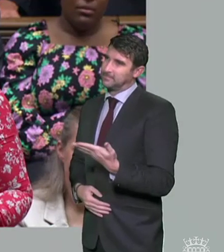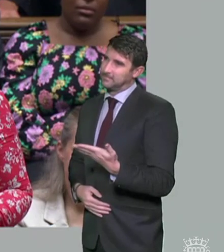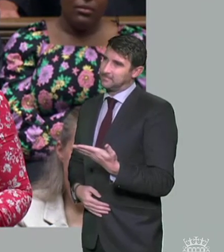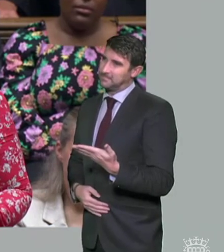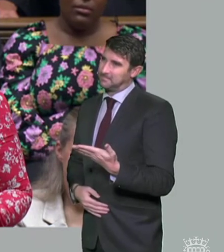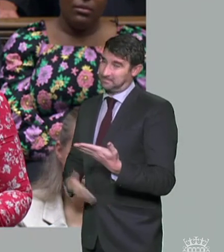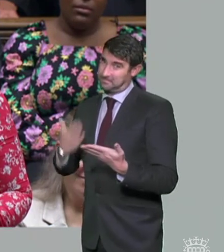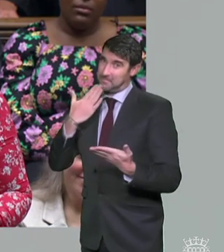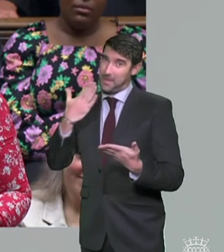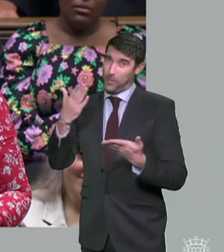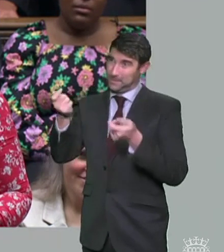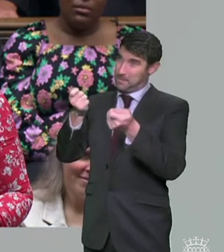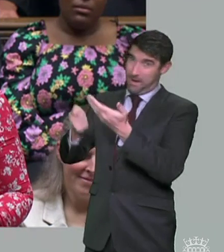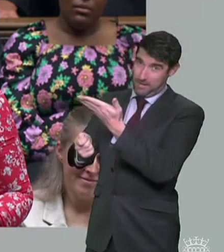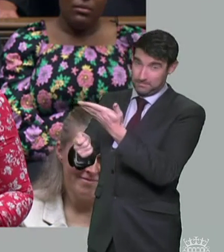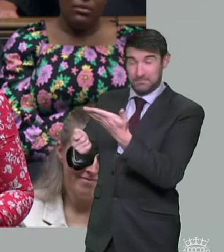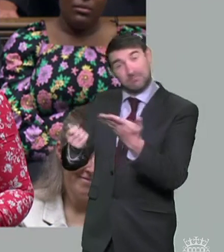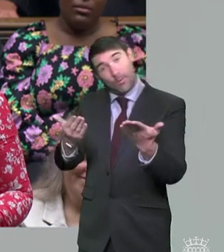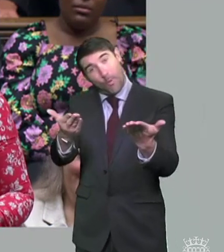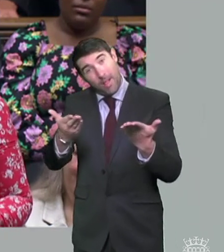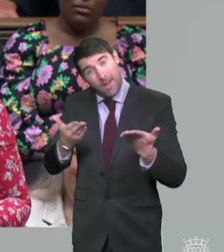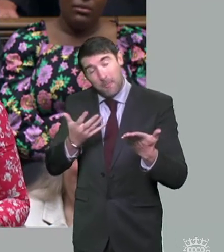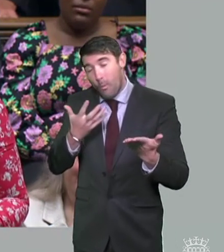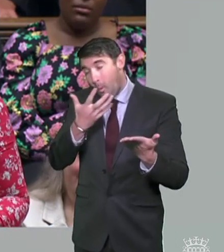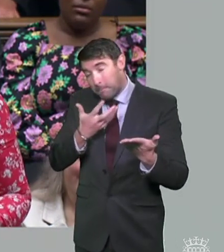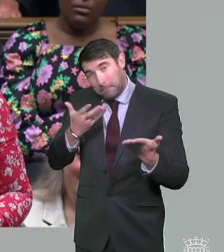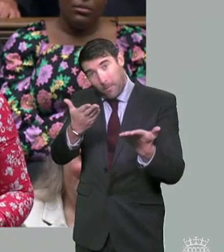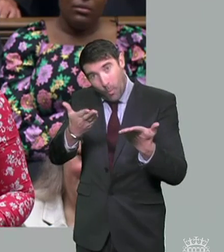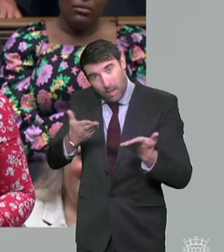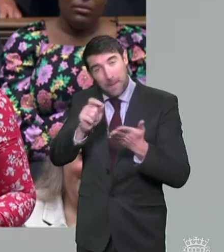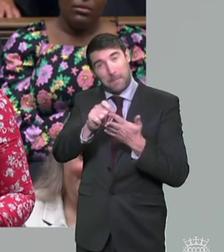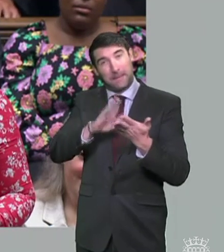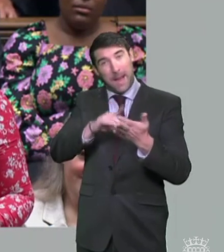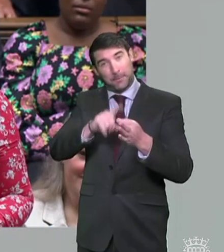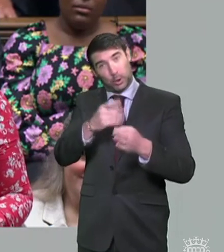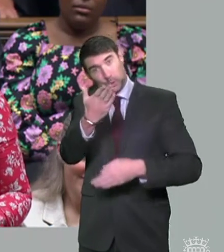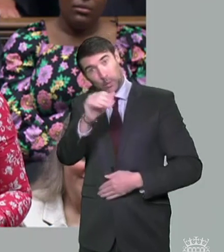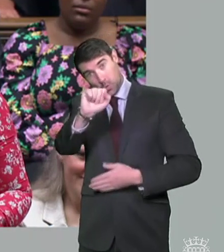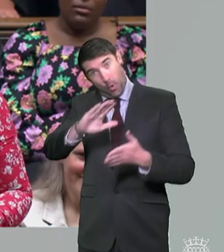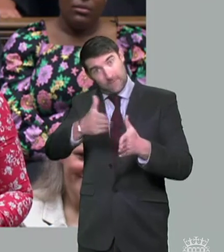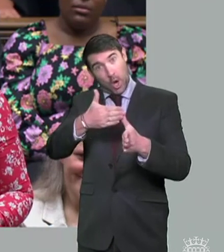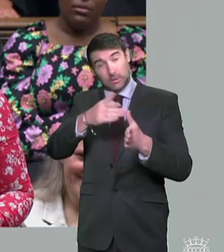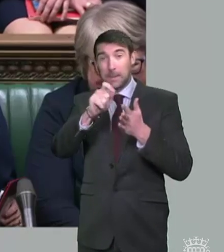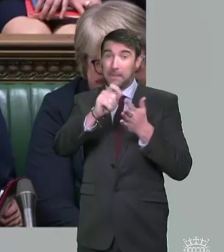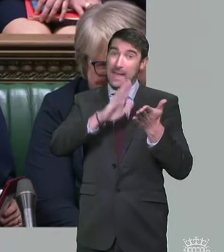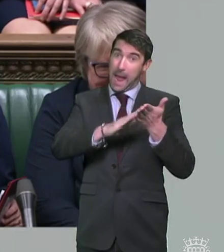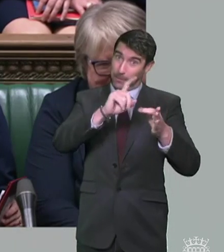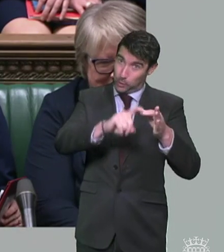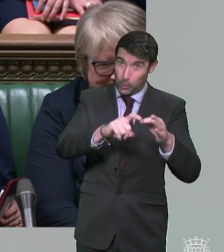This is her first Prime Minister’s question, and it is also mine.